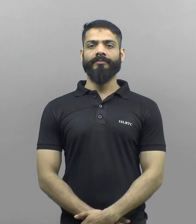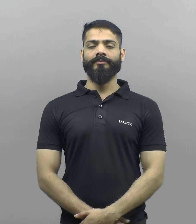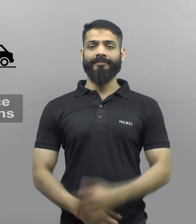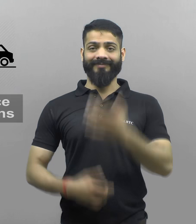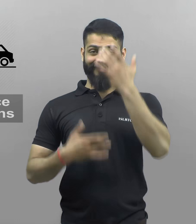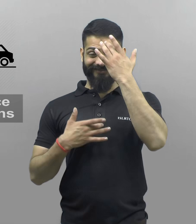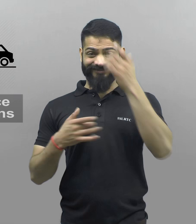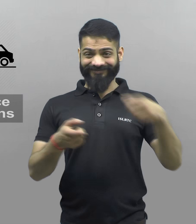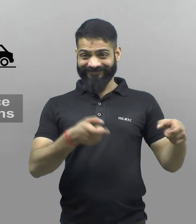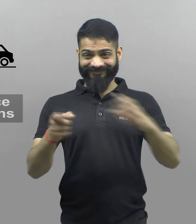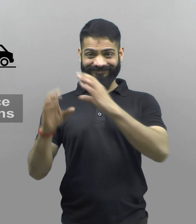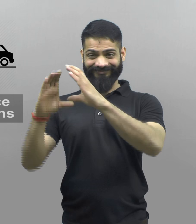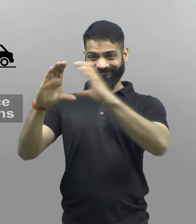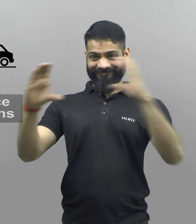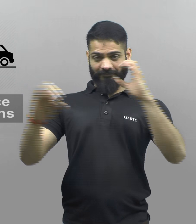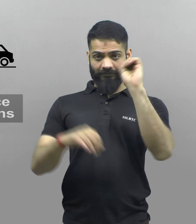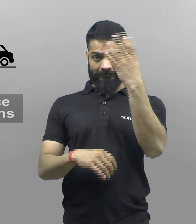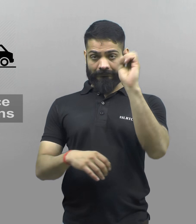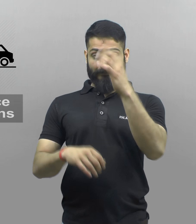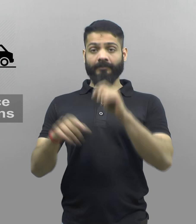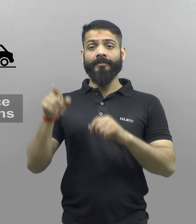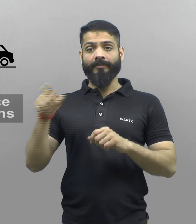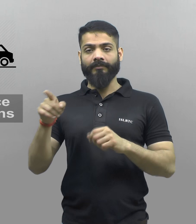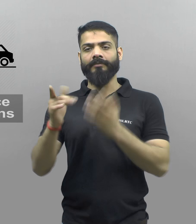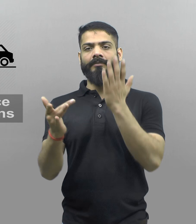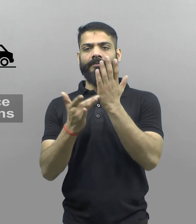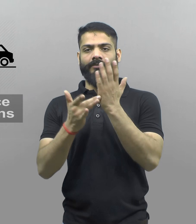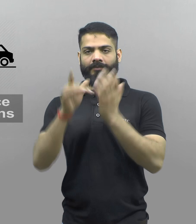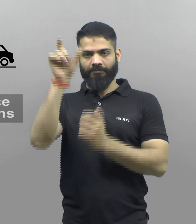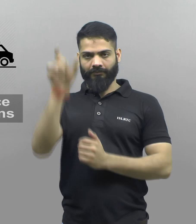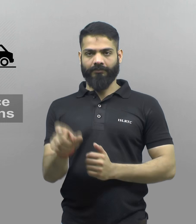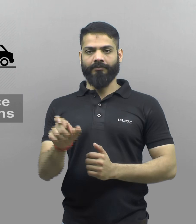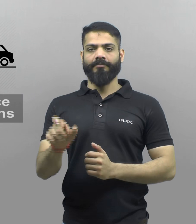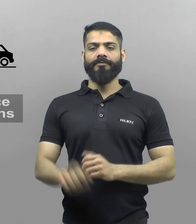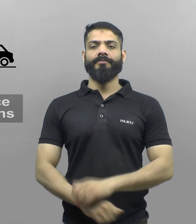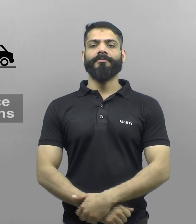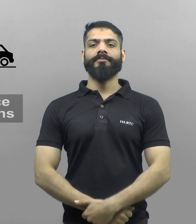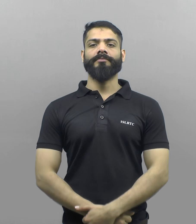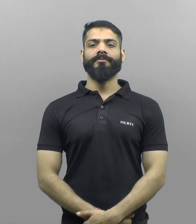Ambulance Technicians